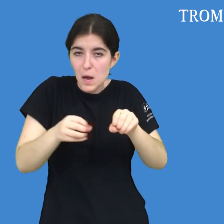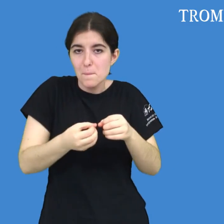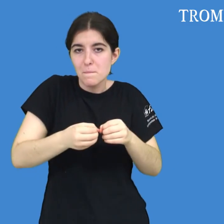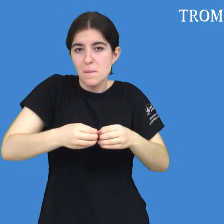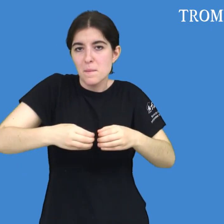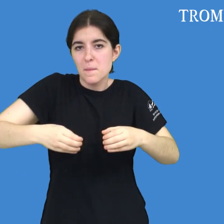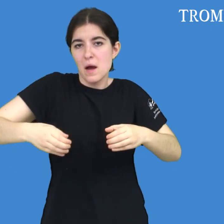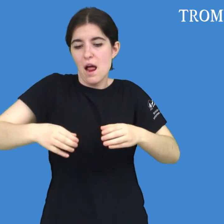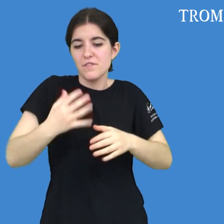incrementar